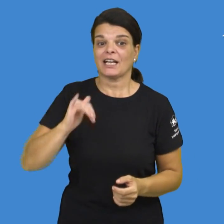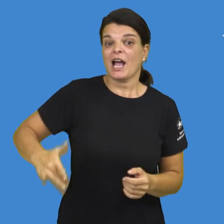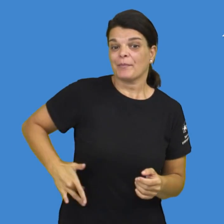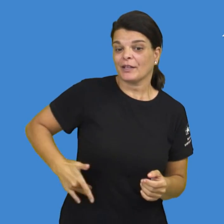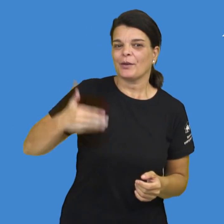hígado